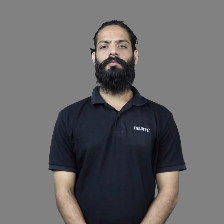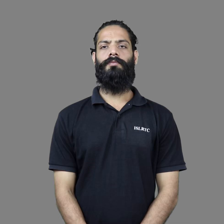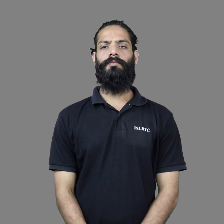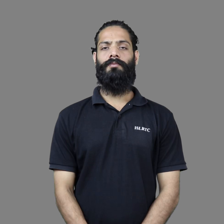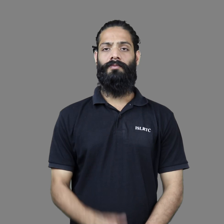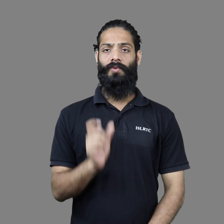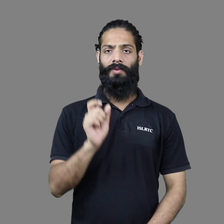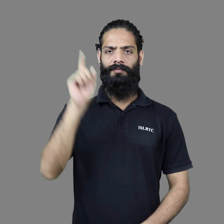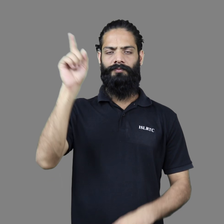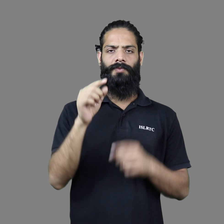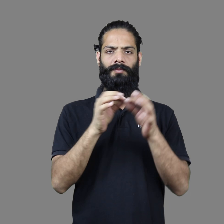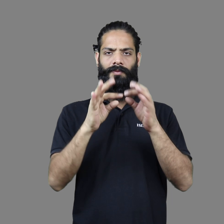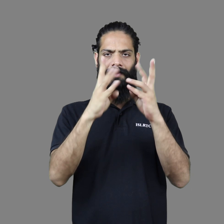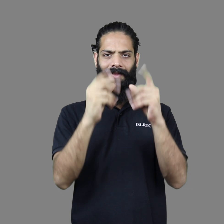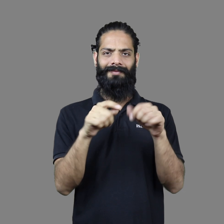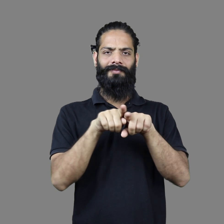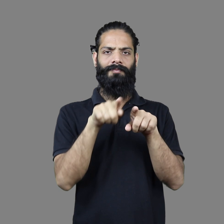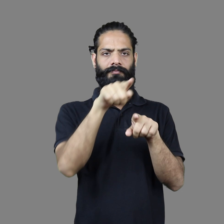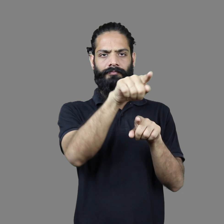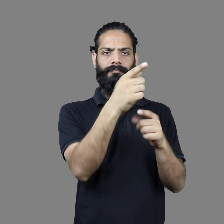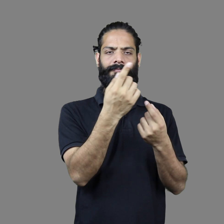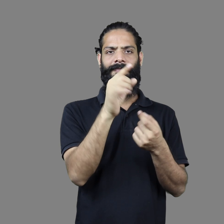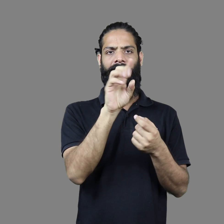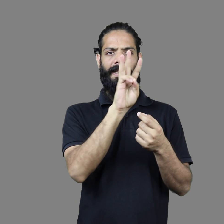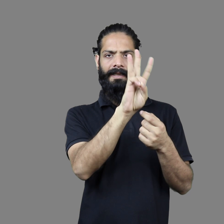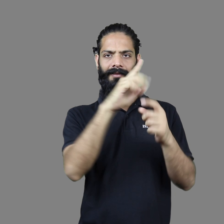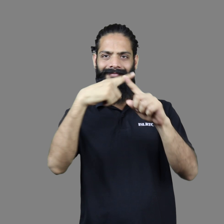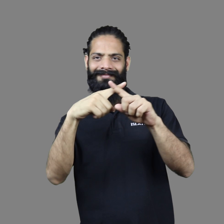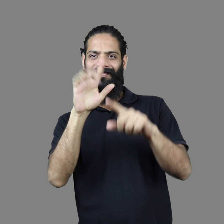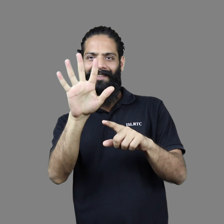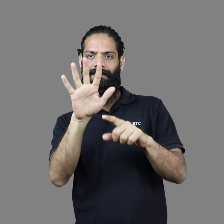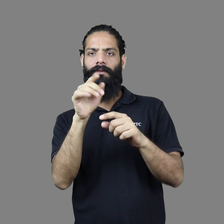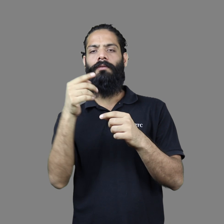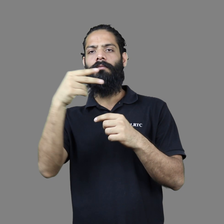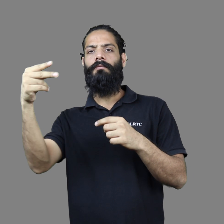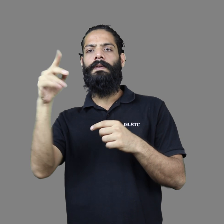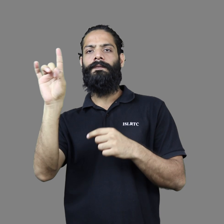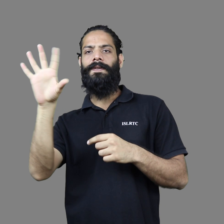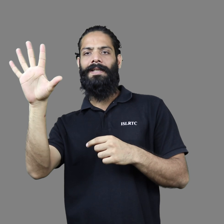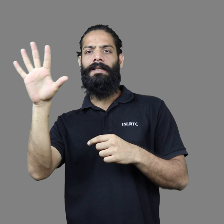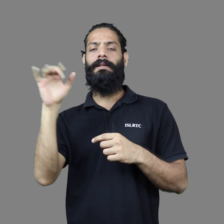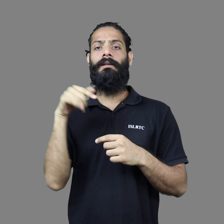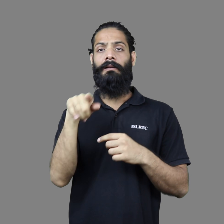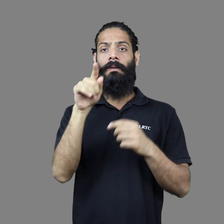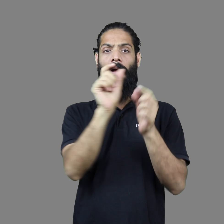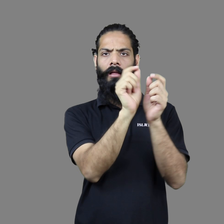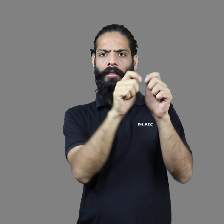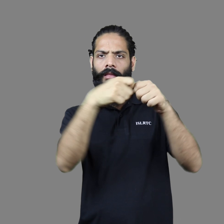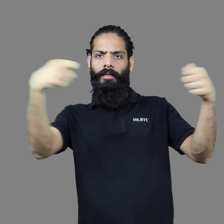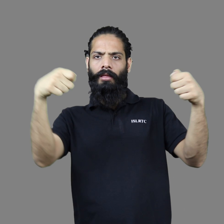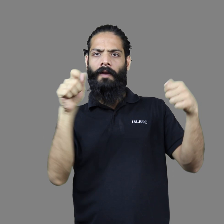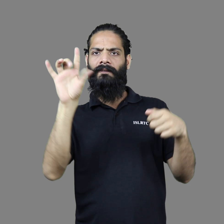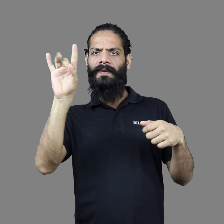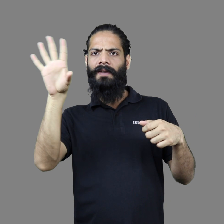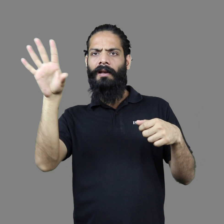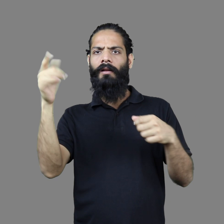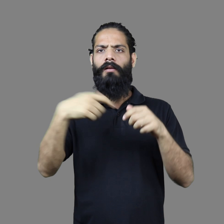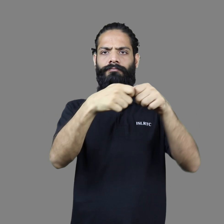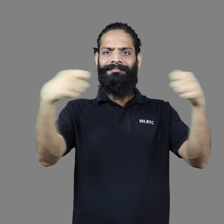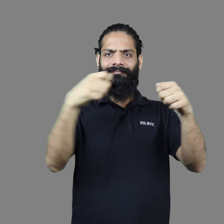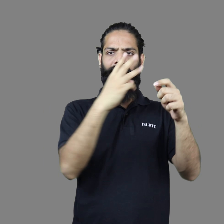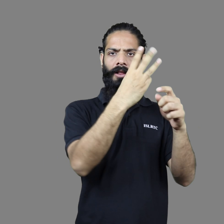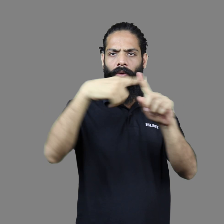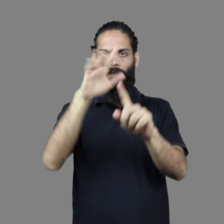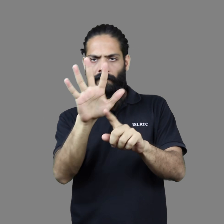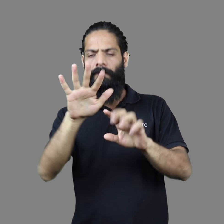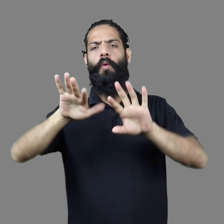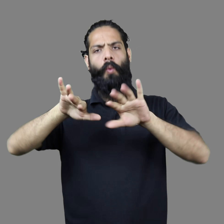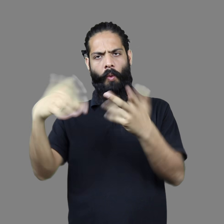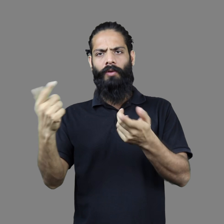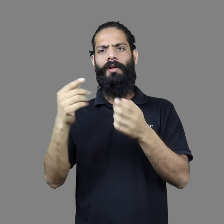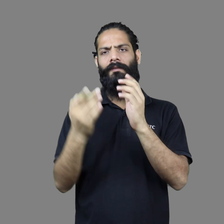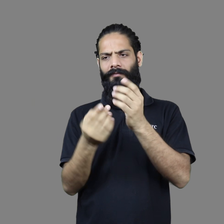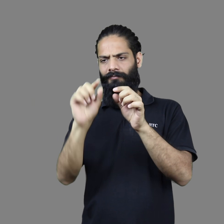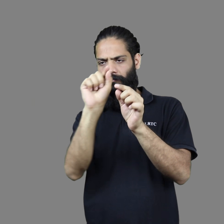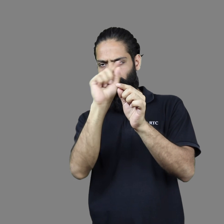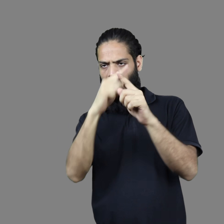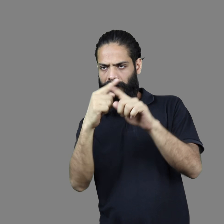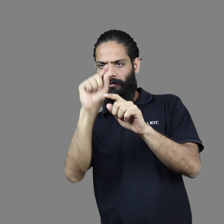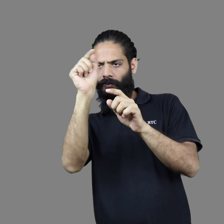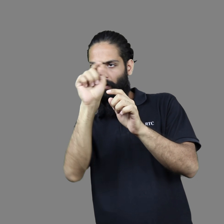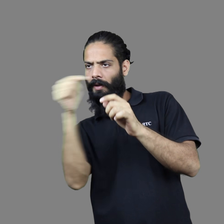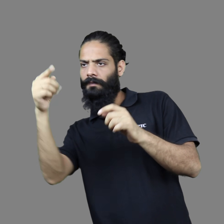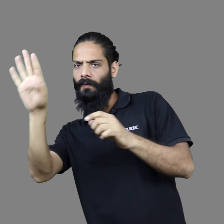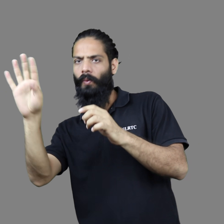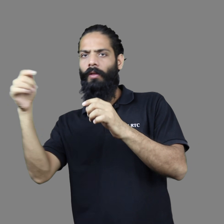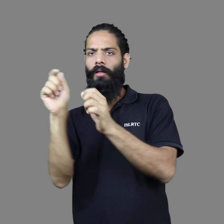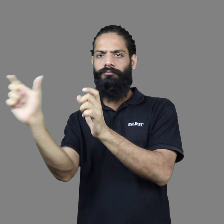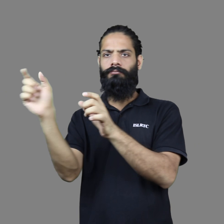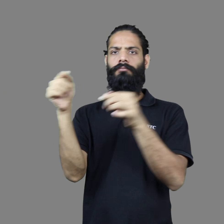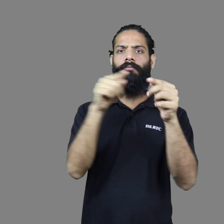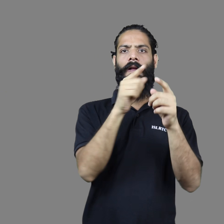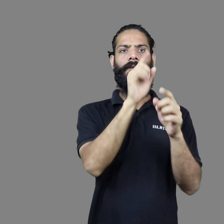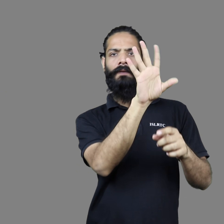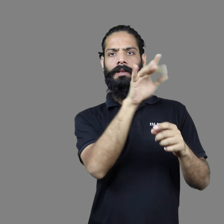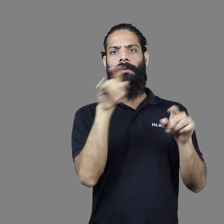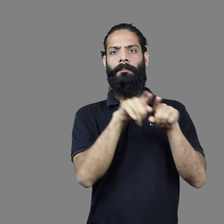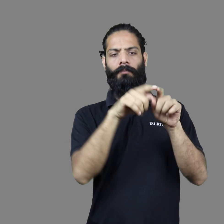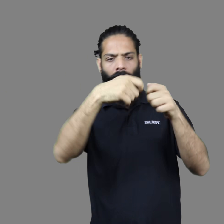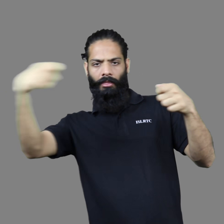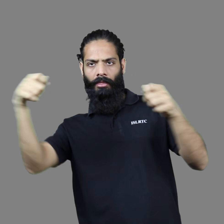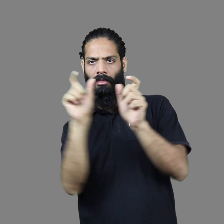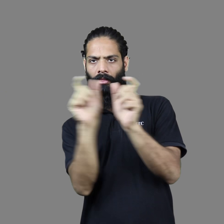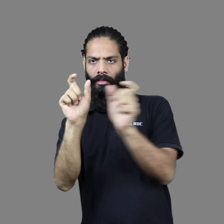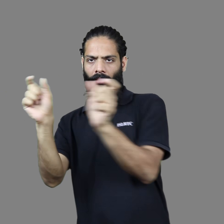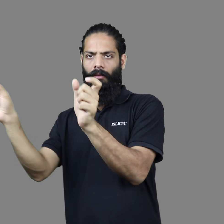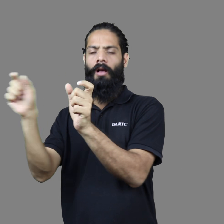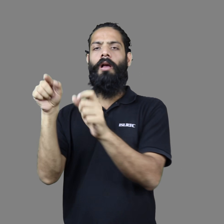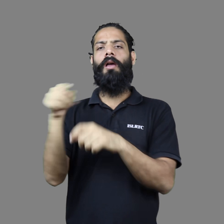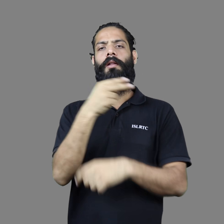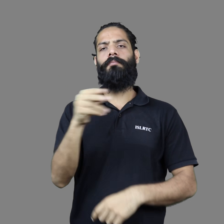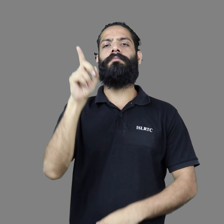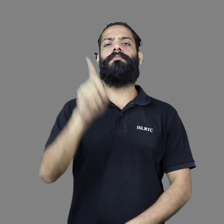Factorisation